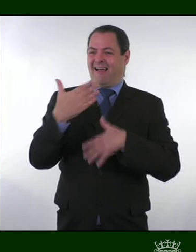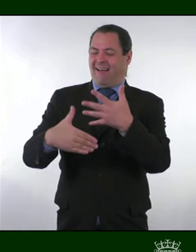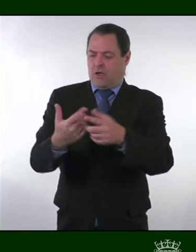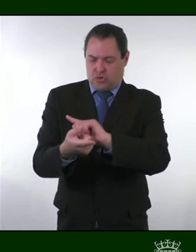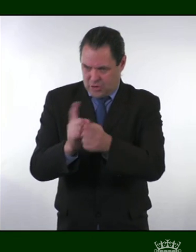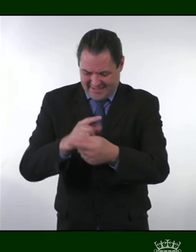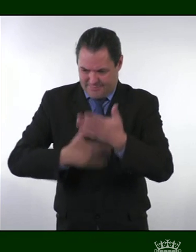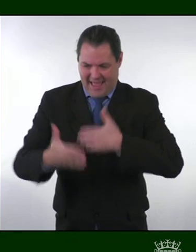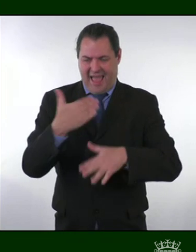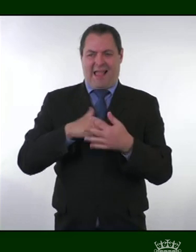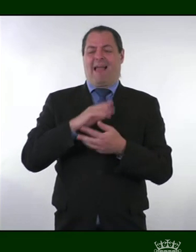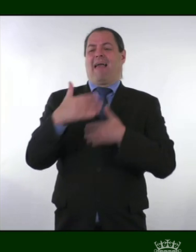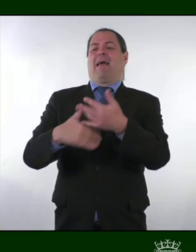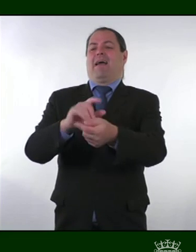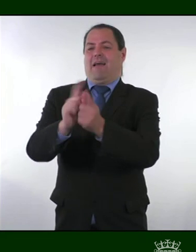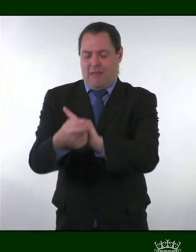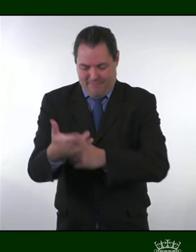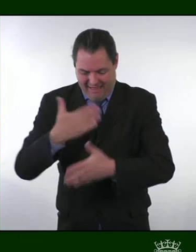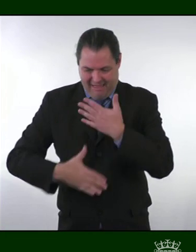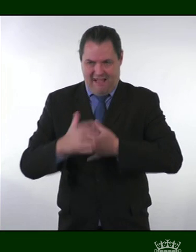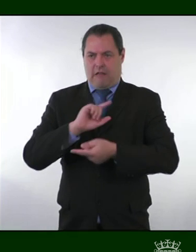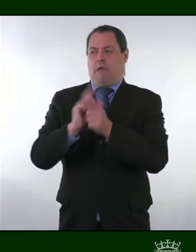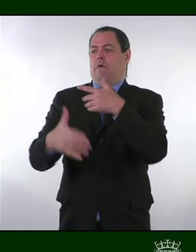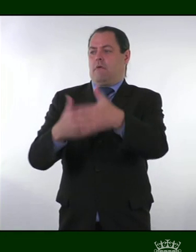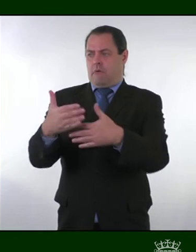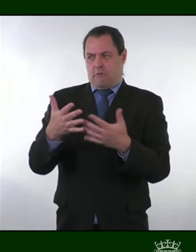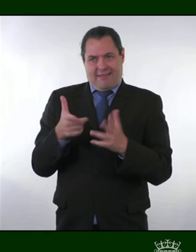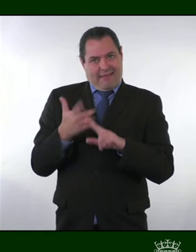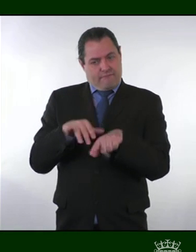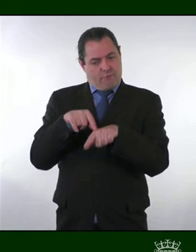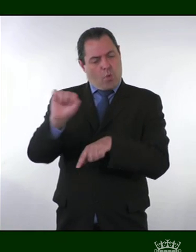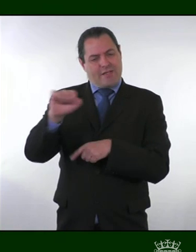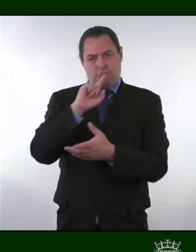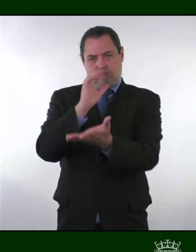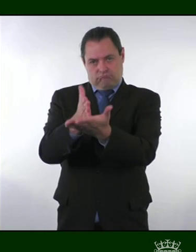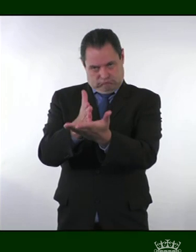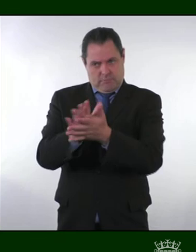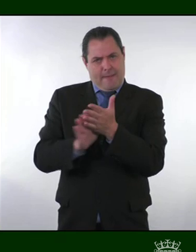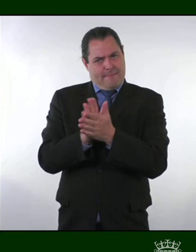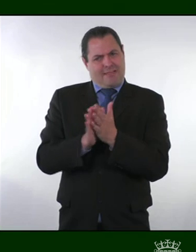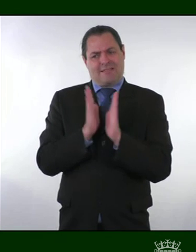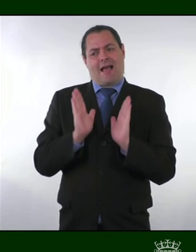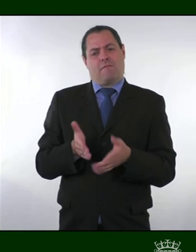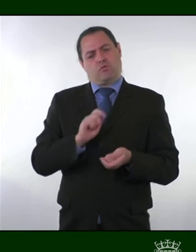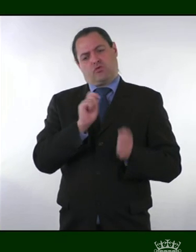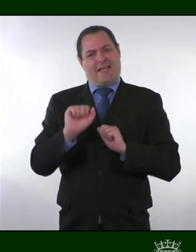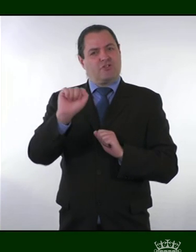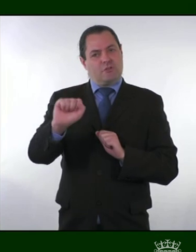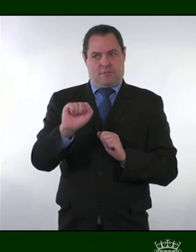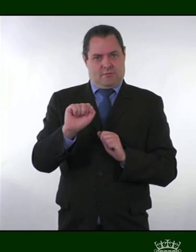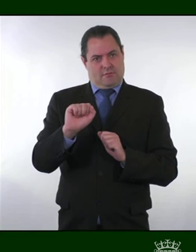But if the Prime Minister is true to his word, surely he must see sense and change tack for a ninth time.